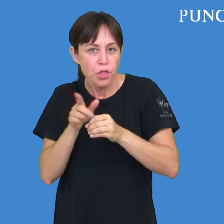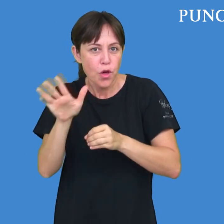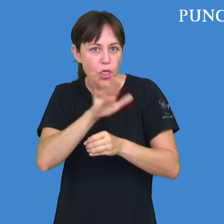dónde